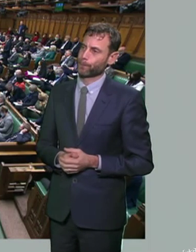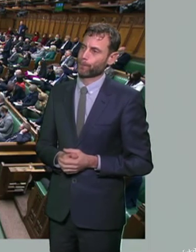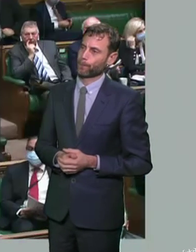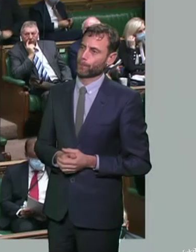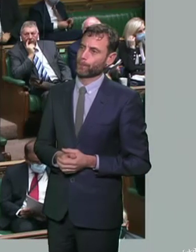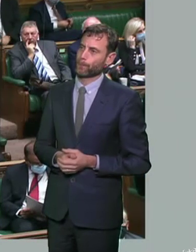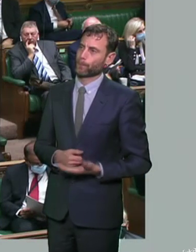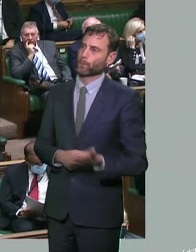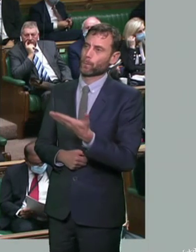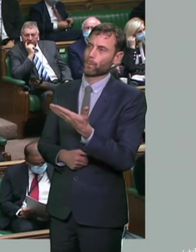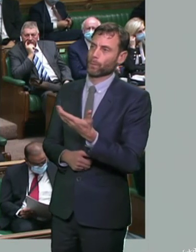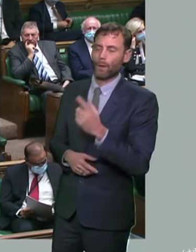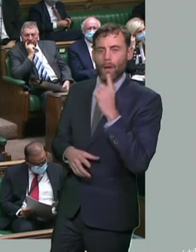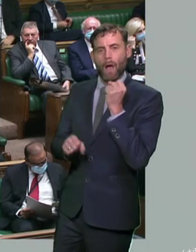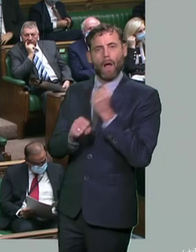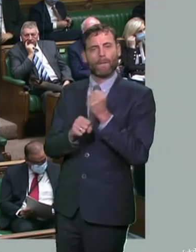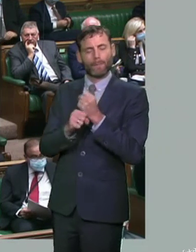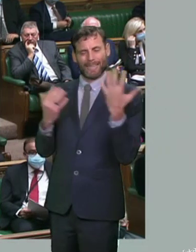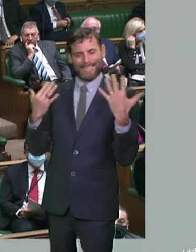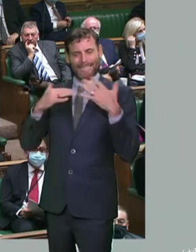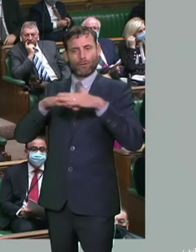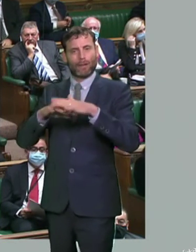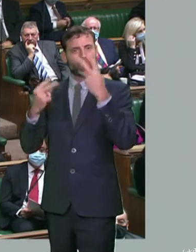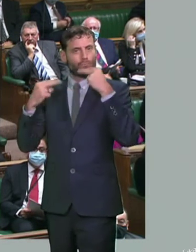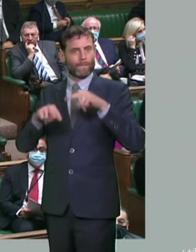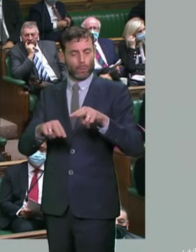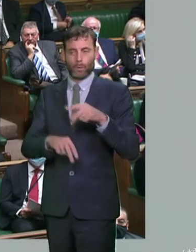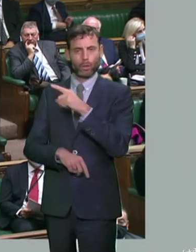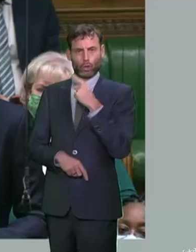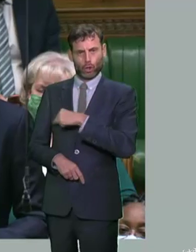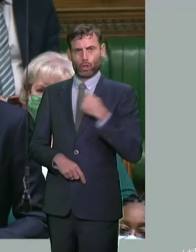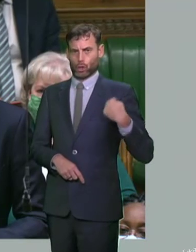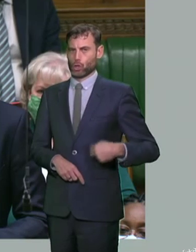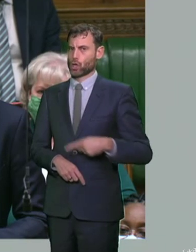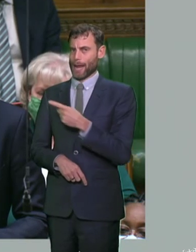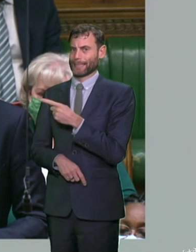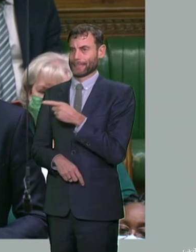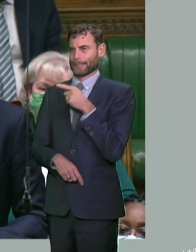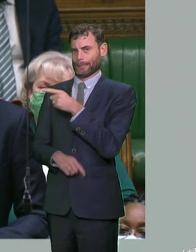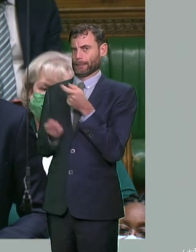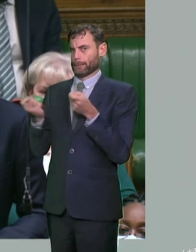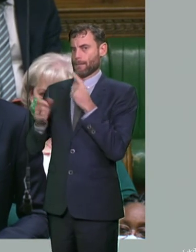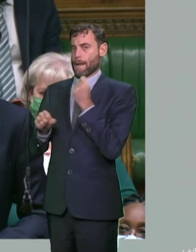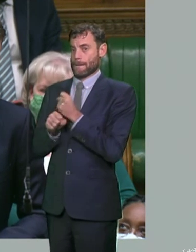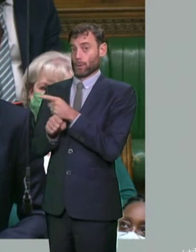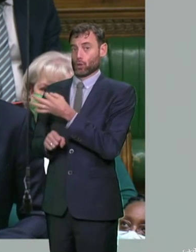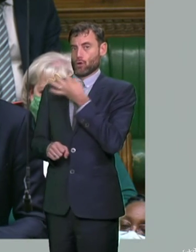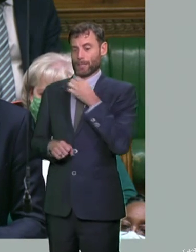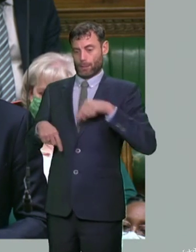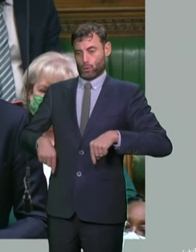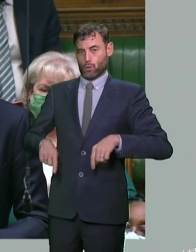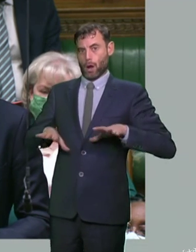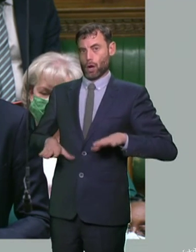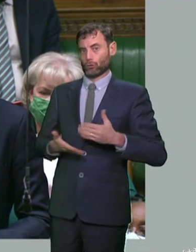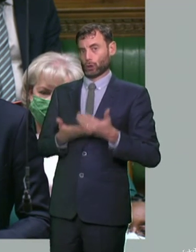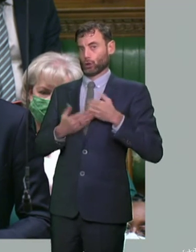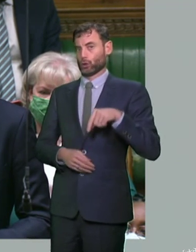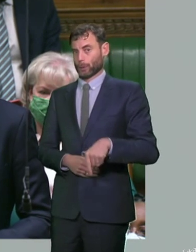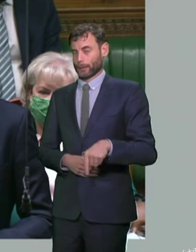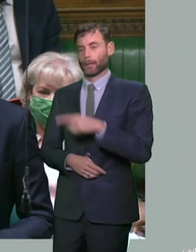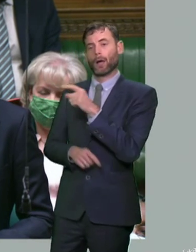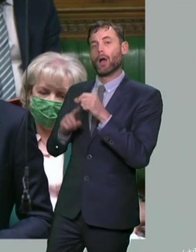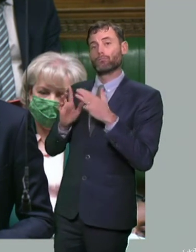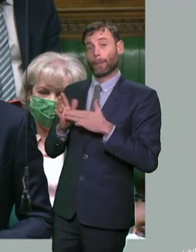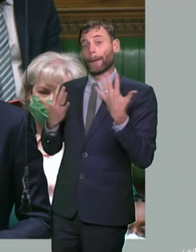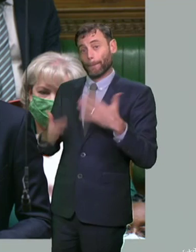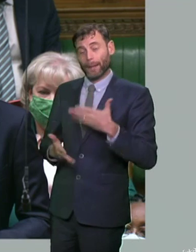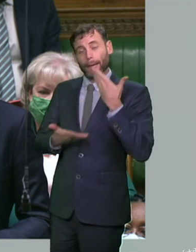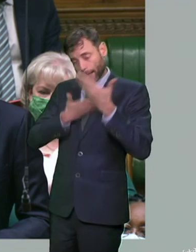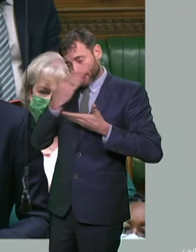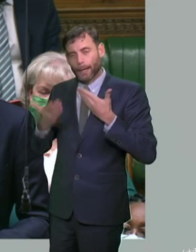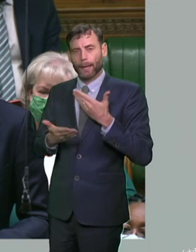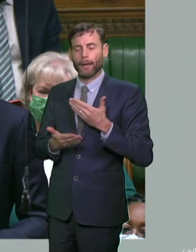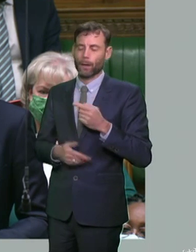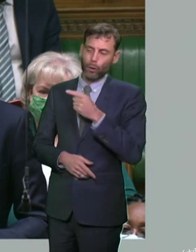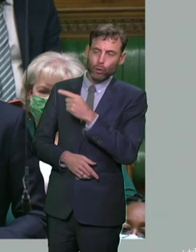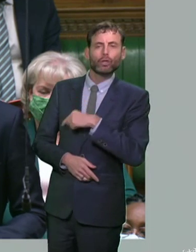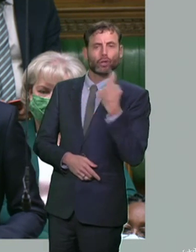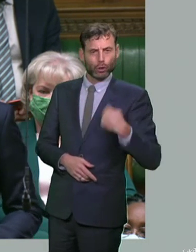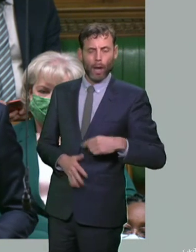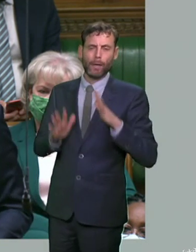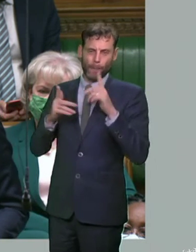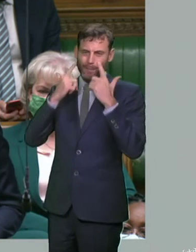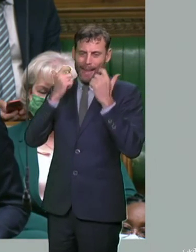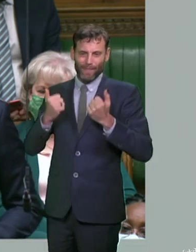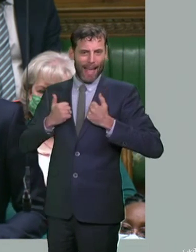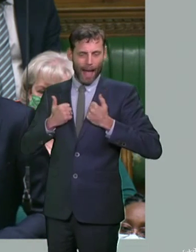The Government’s integrated review has concluded that the Chinese state poses a systemic challenge to our national security, and the Prime Minister has made it clear that when it comes to China, we must remain vigilant about our critical national infrastructure.